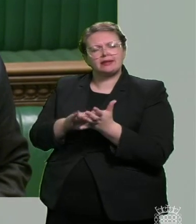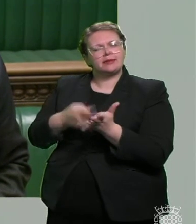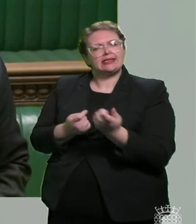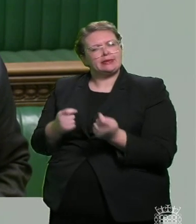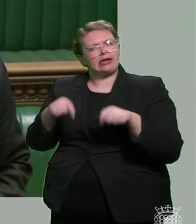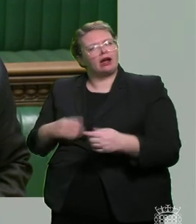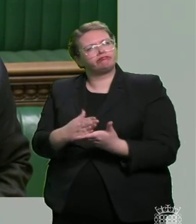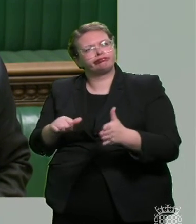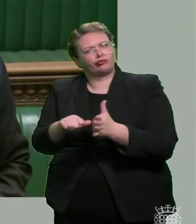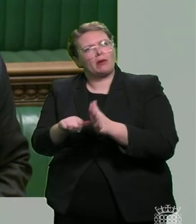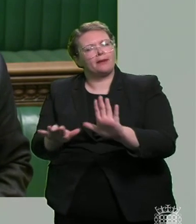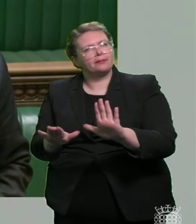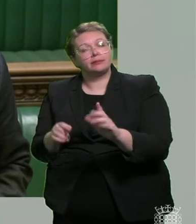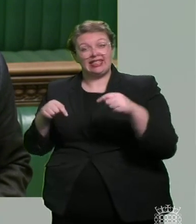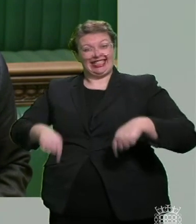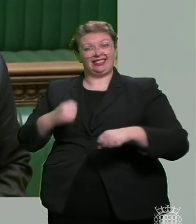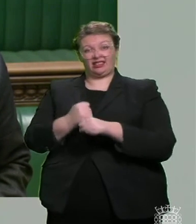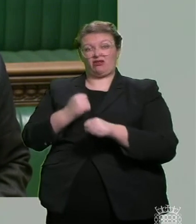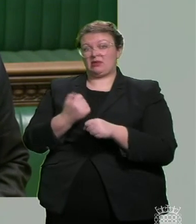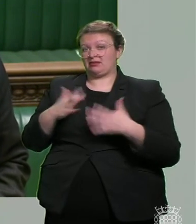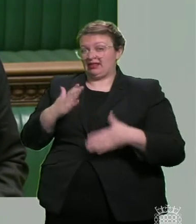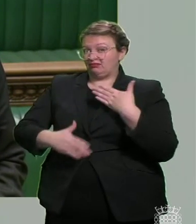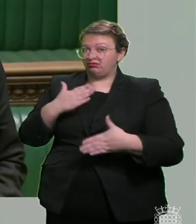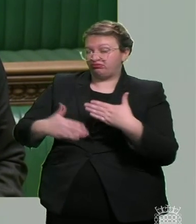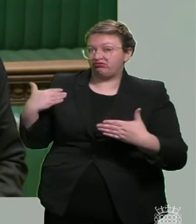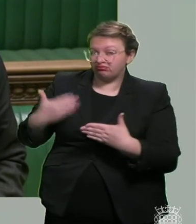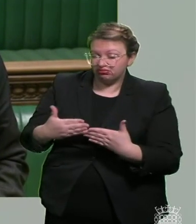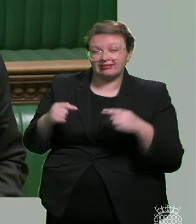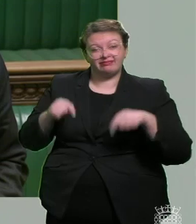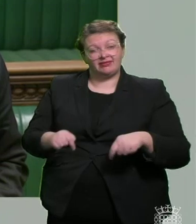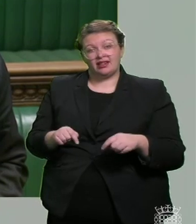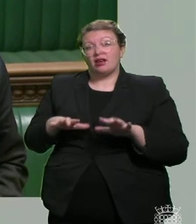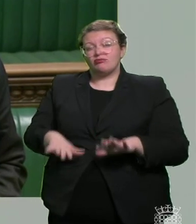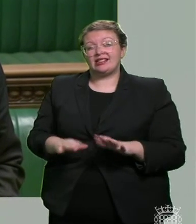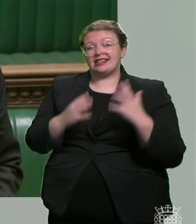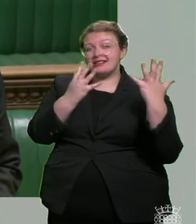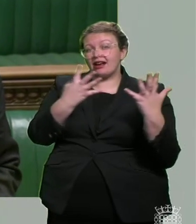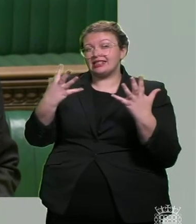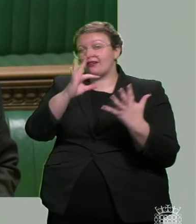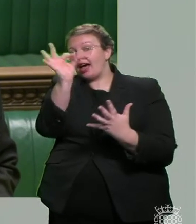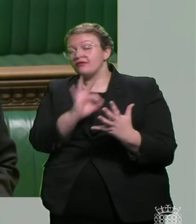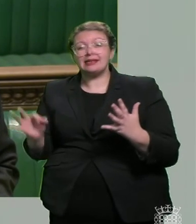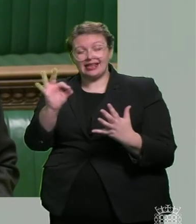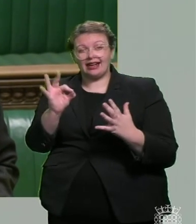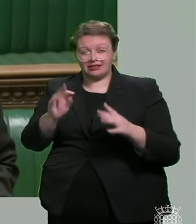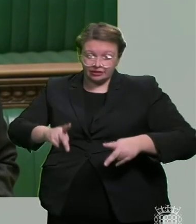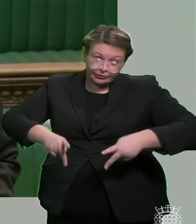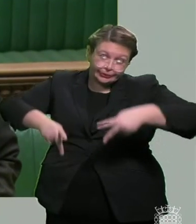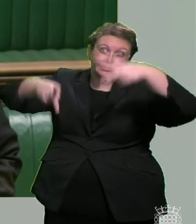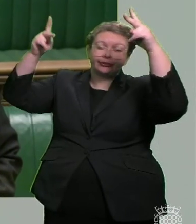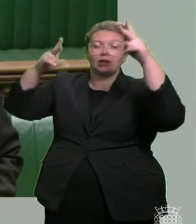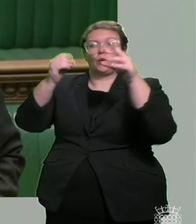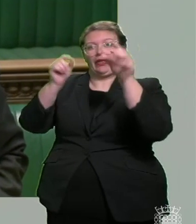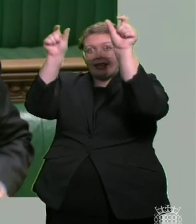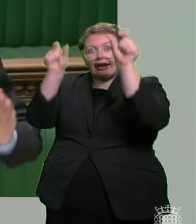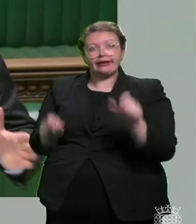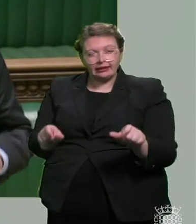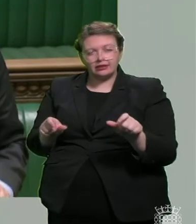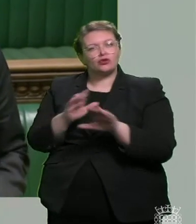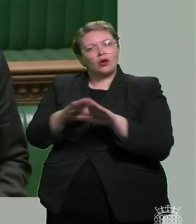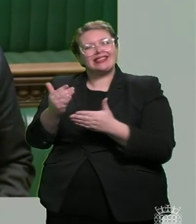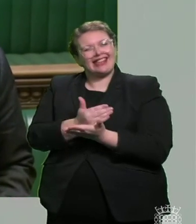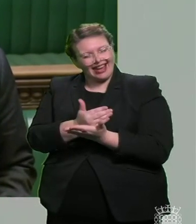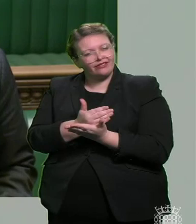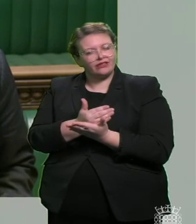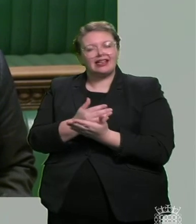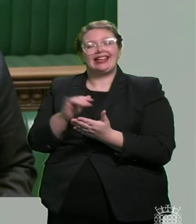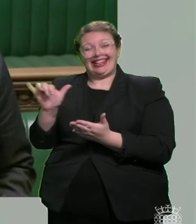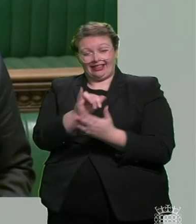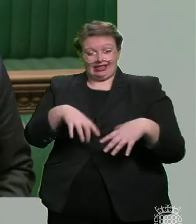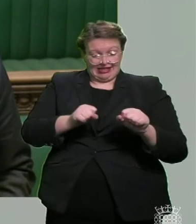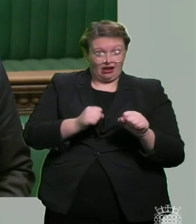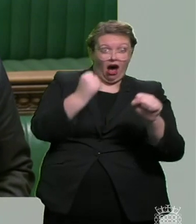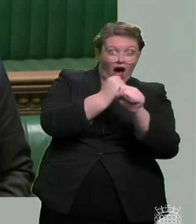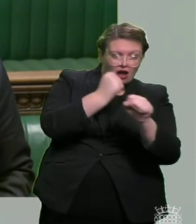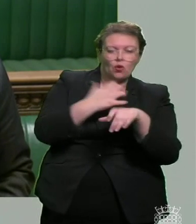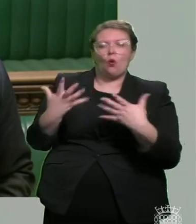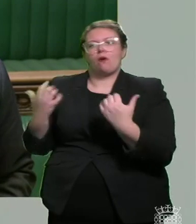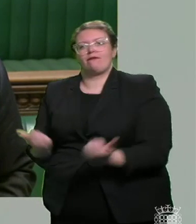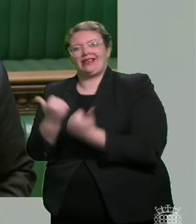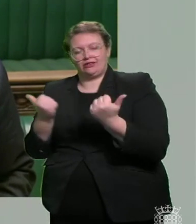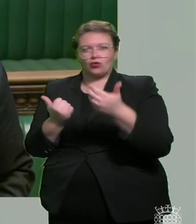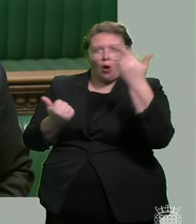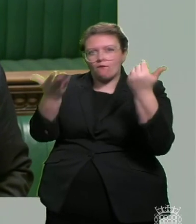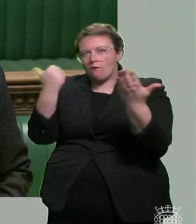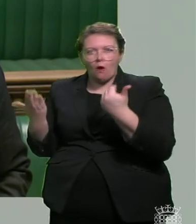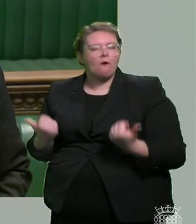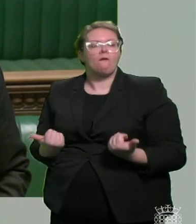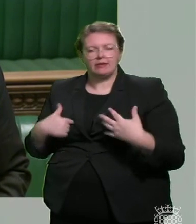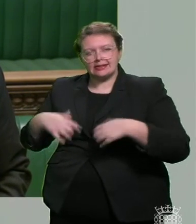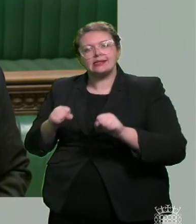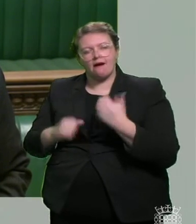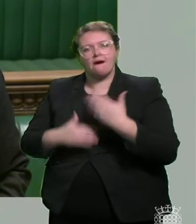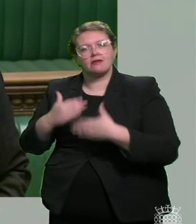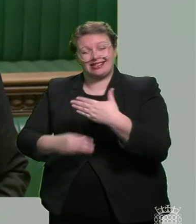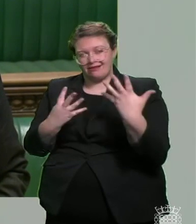This Government are getting on with it. On 95% of the high-rise buildings with unsafe ACM cladding, work is either complete or under way to remove that cladding.